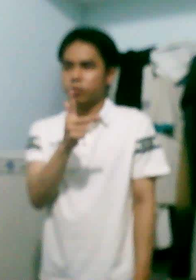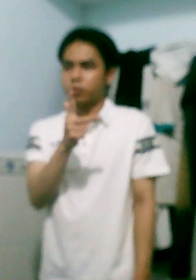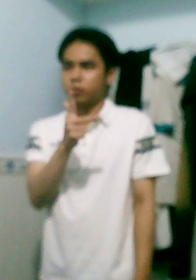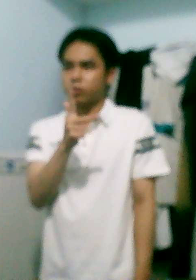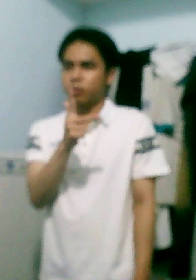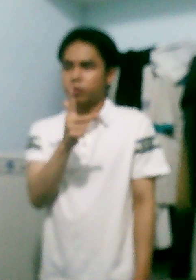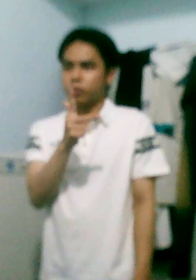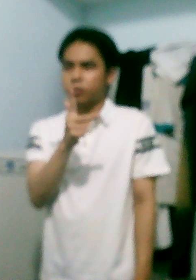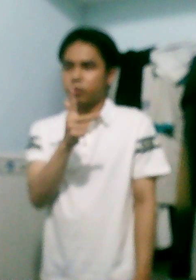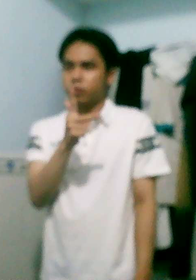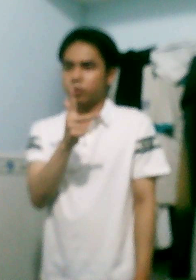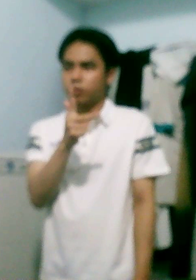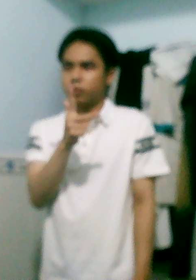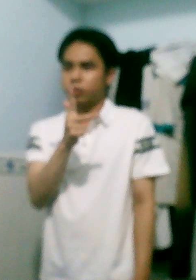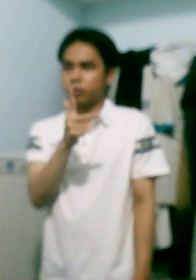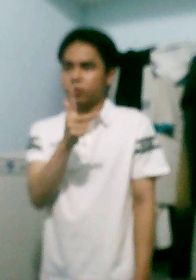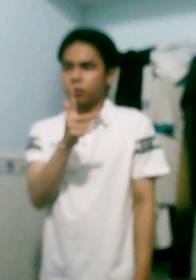k